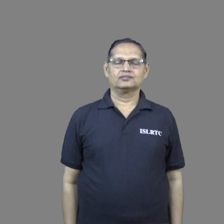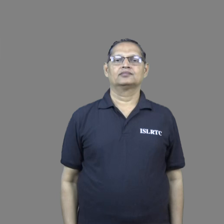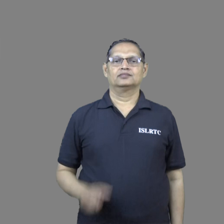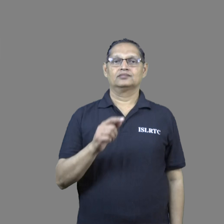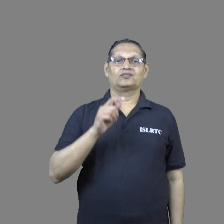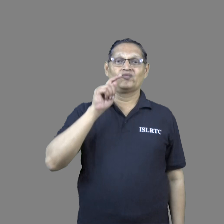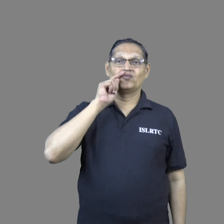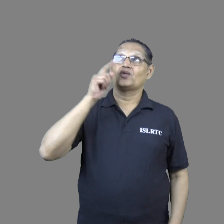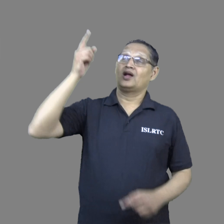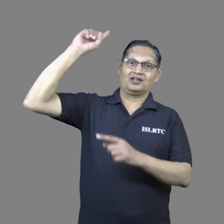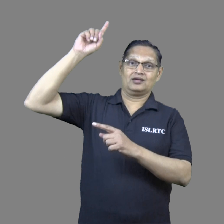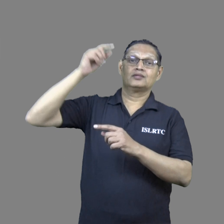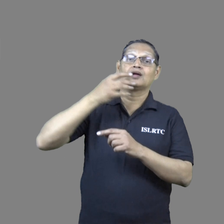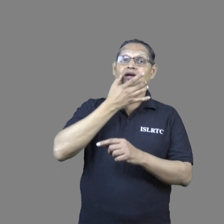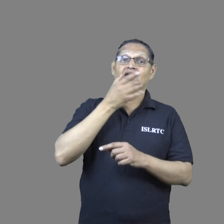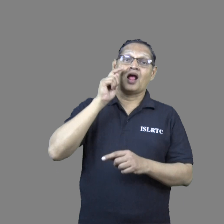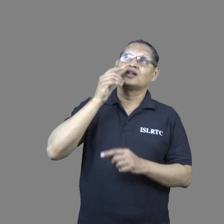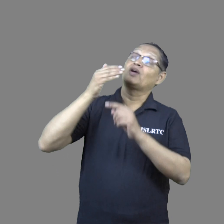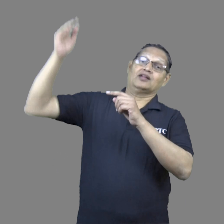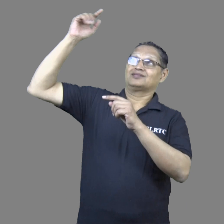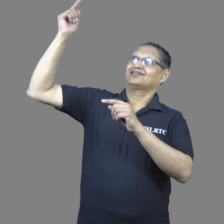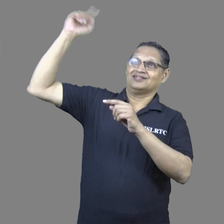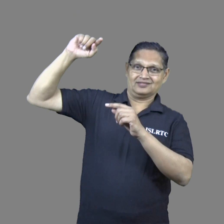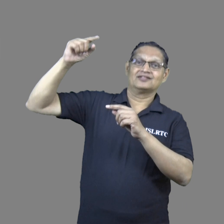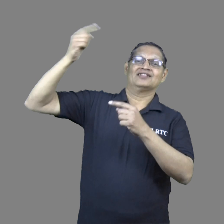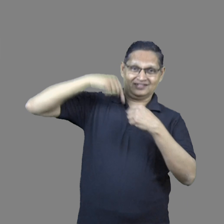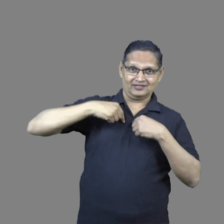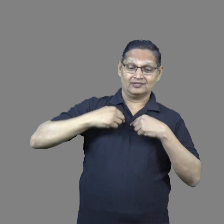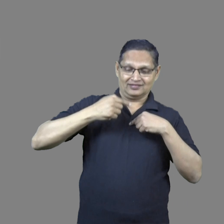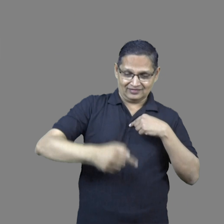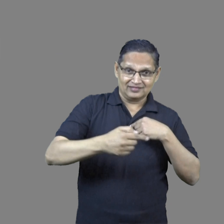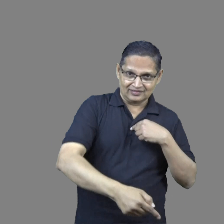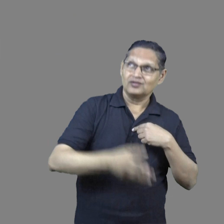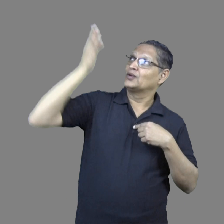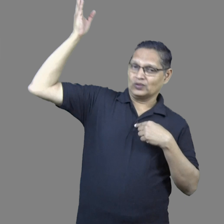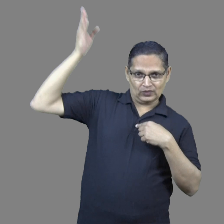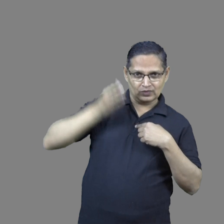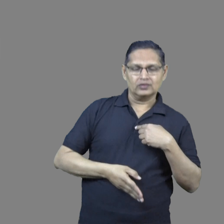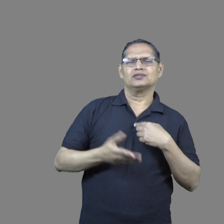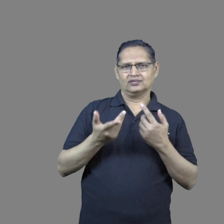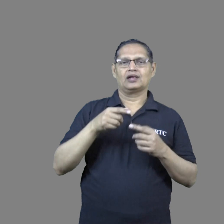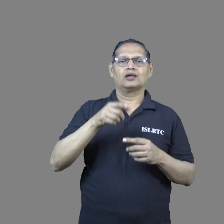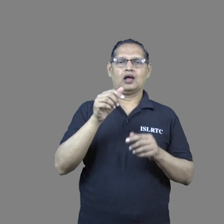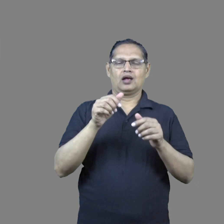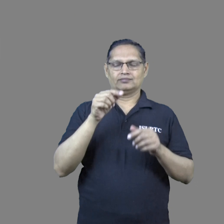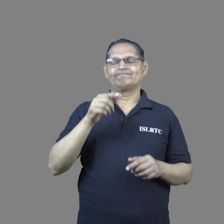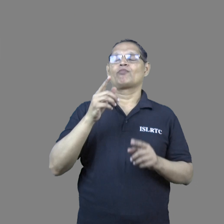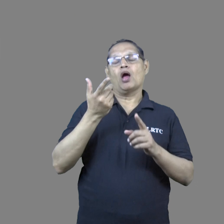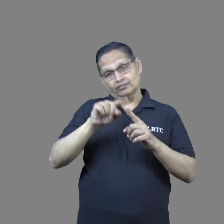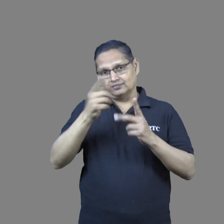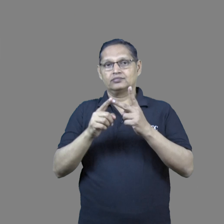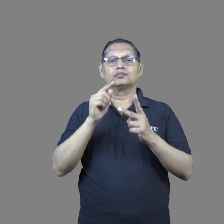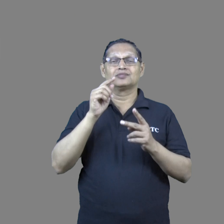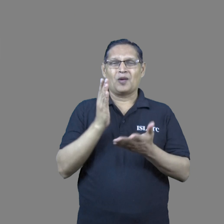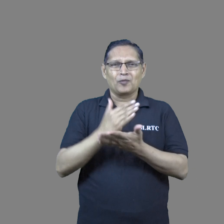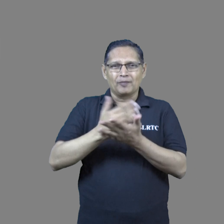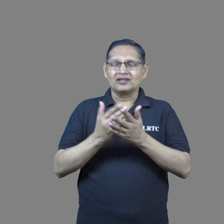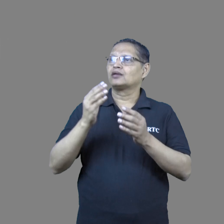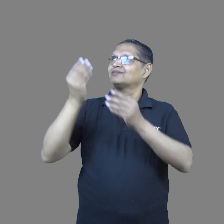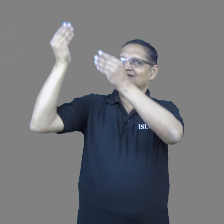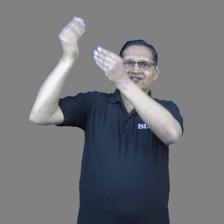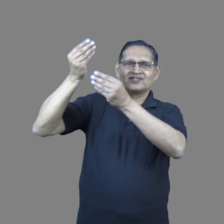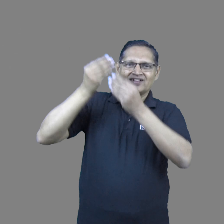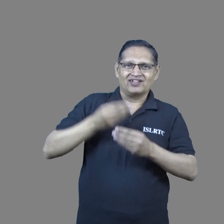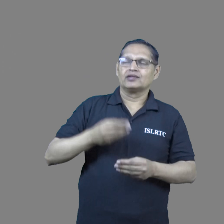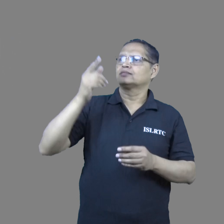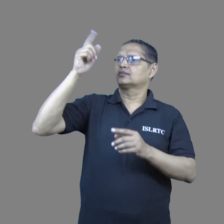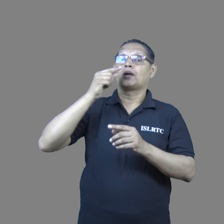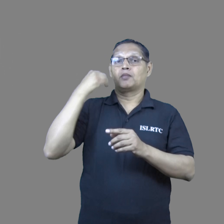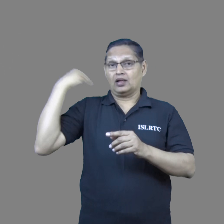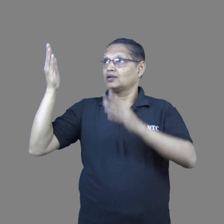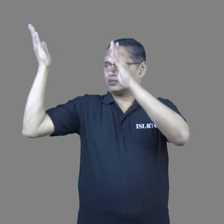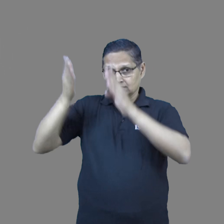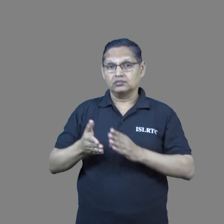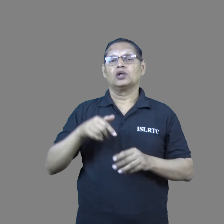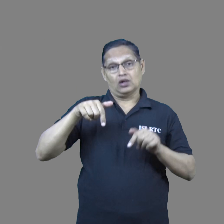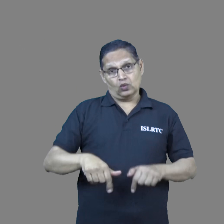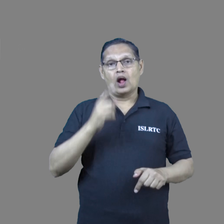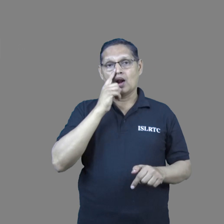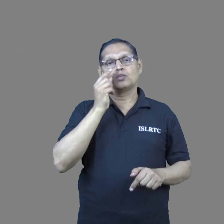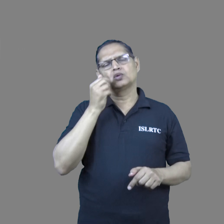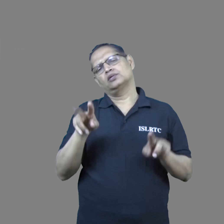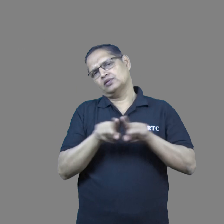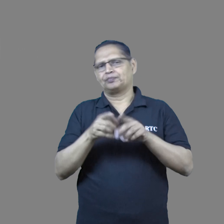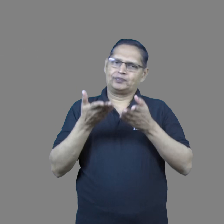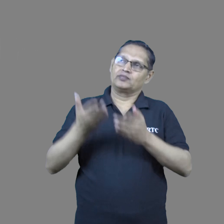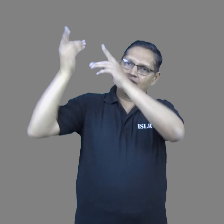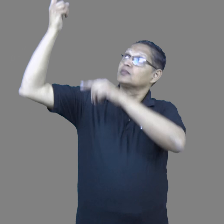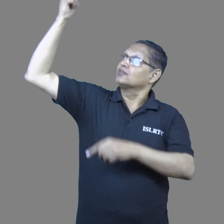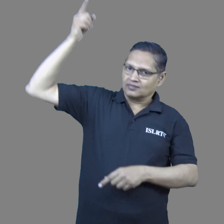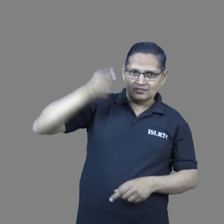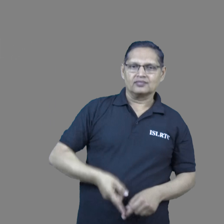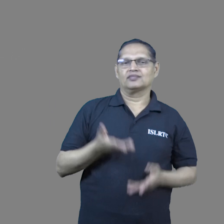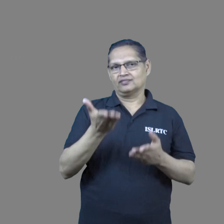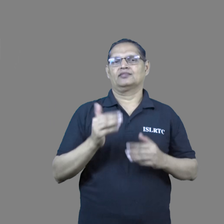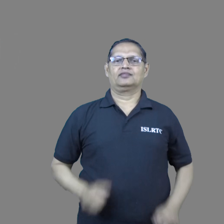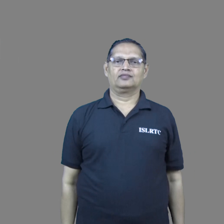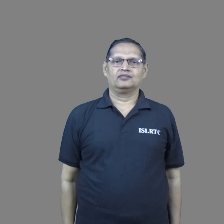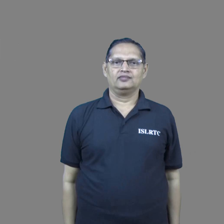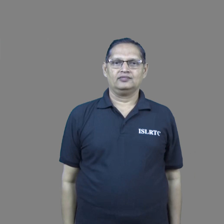Agnate